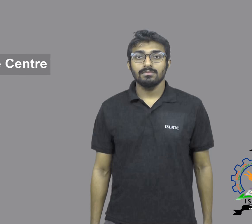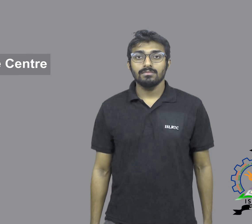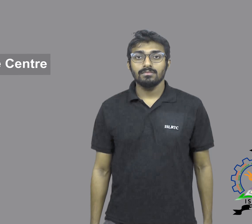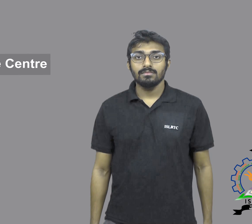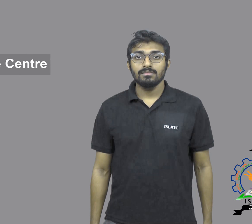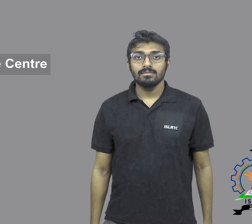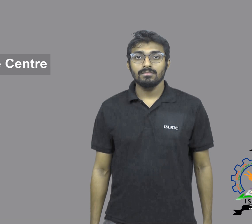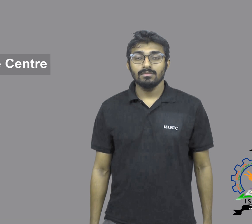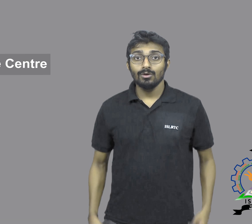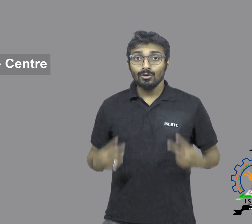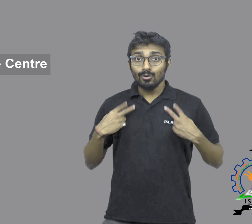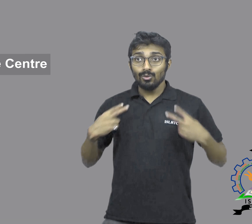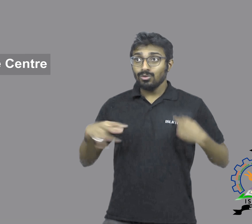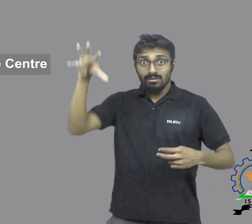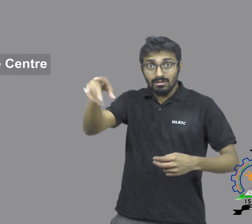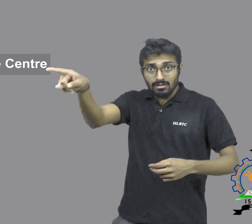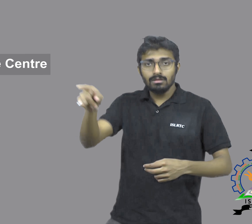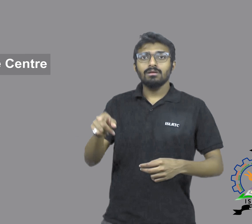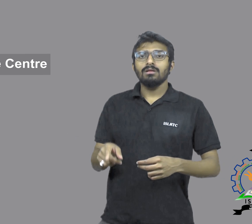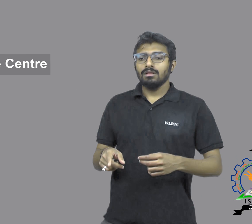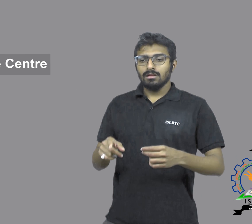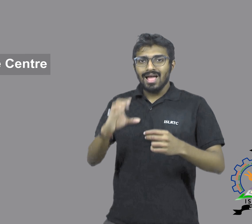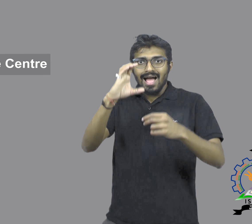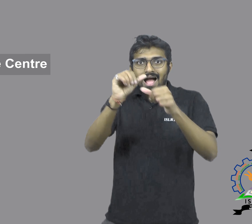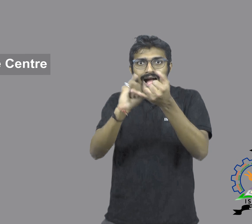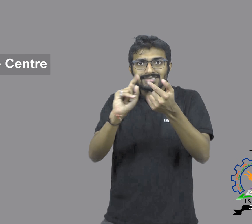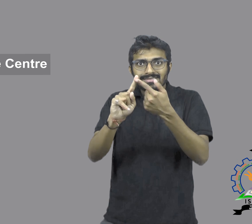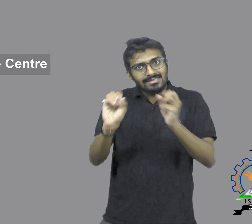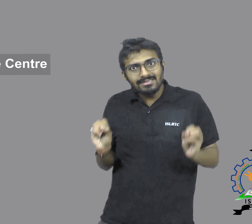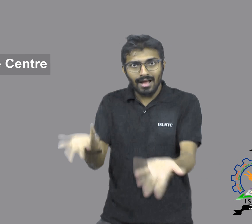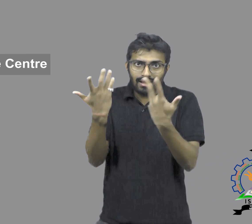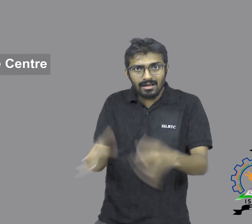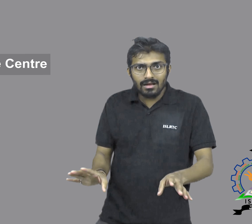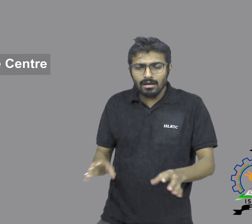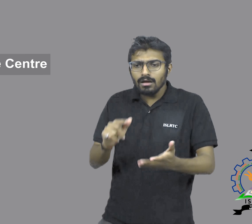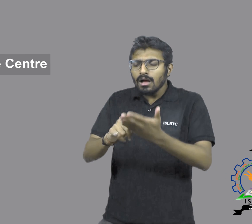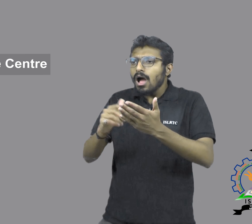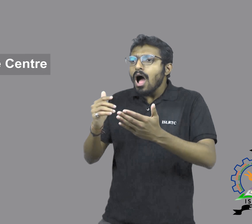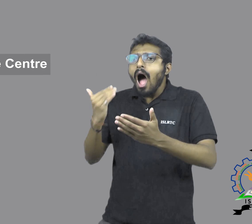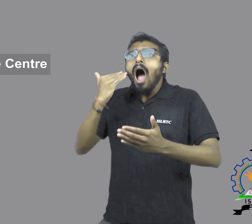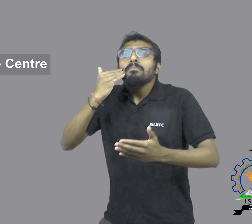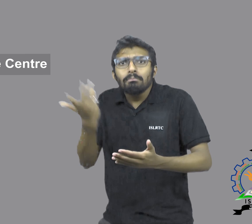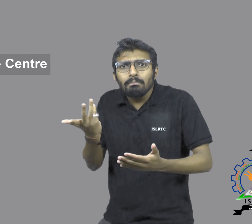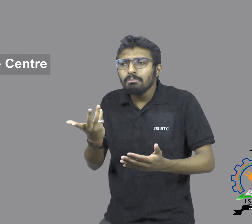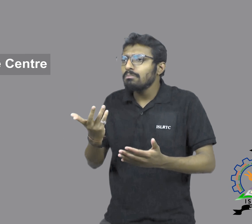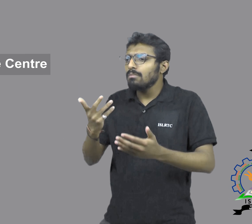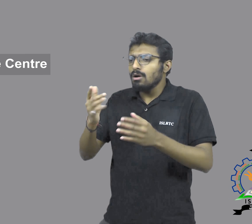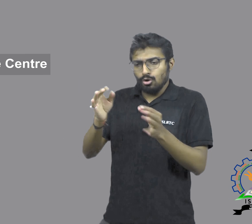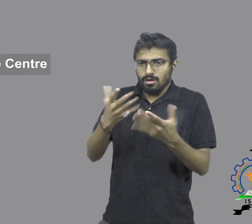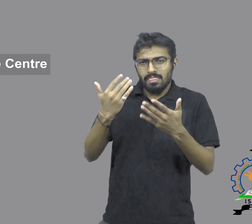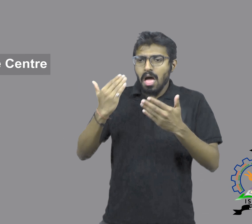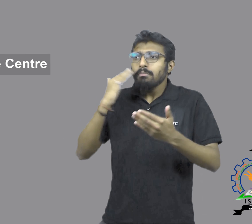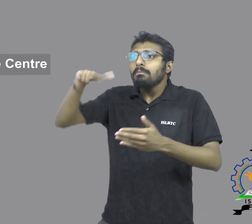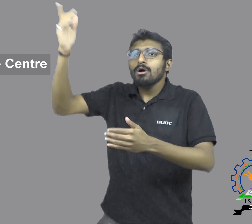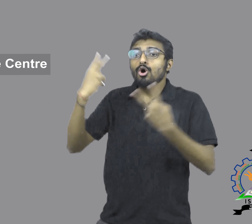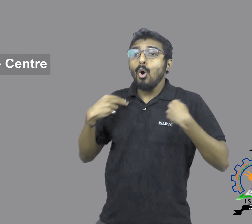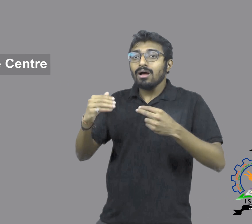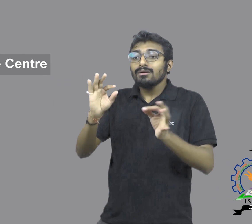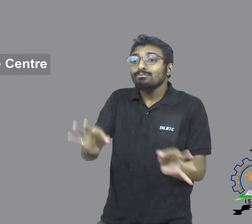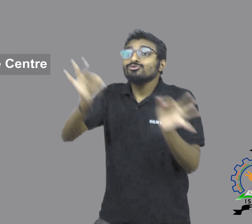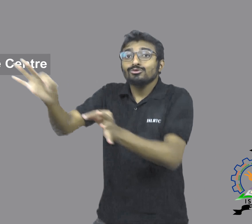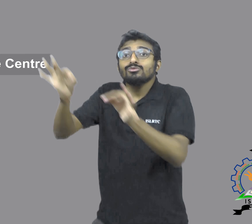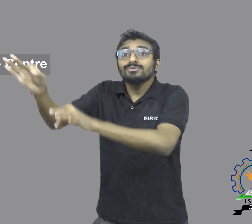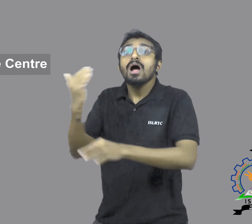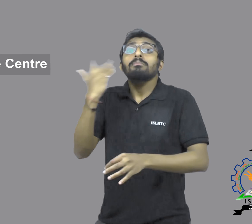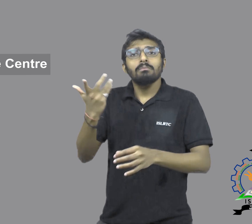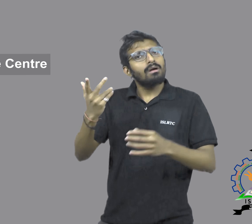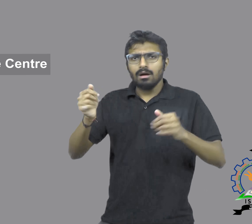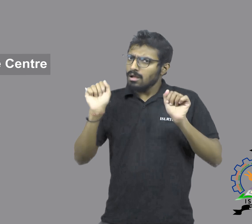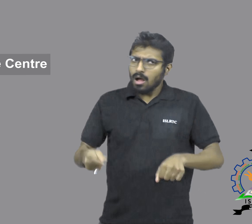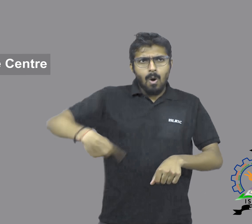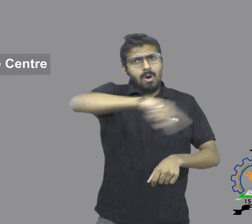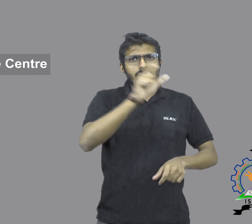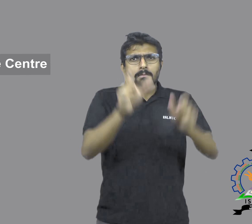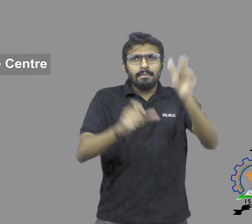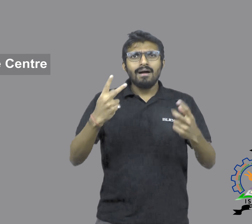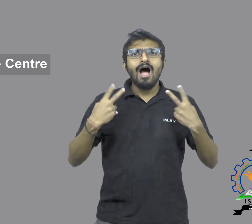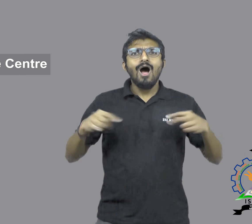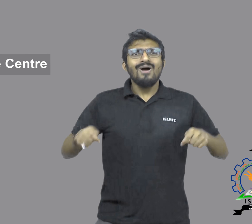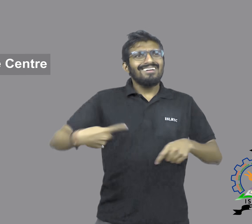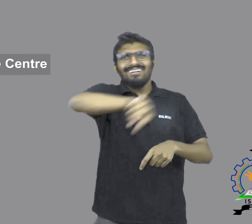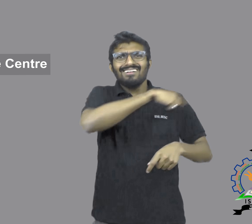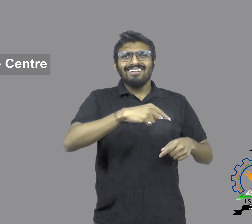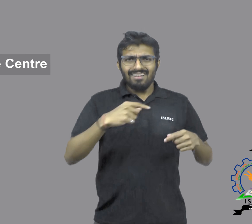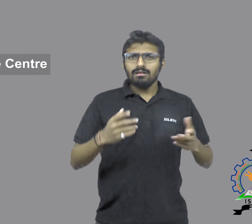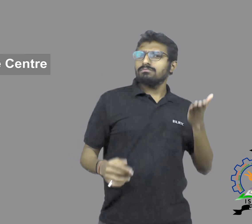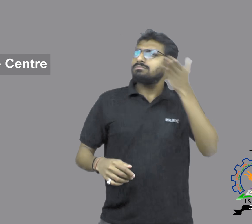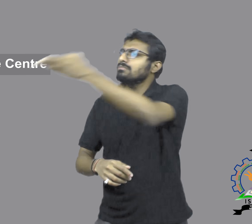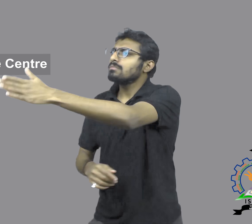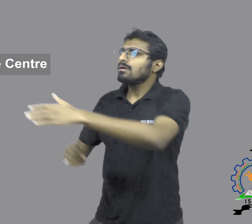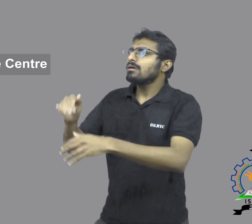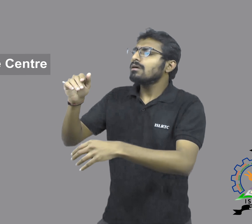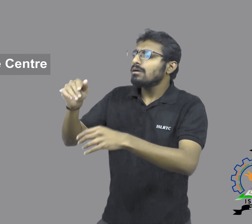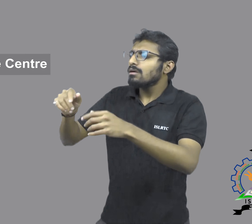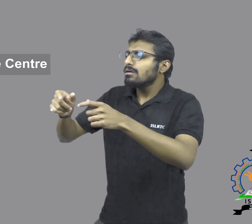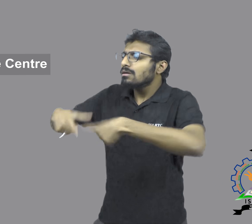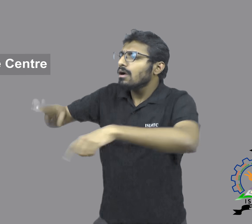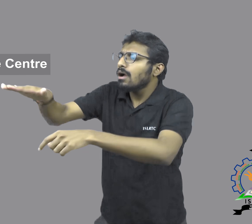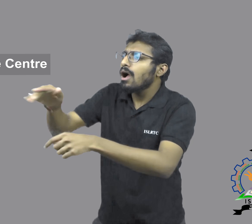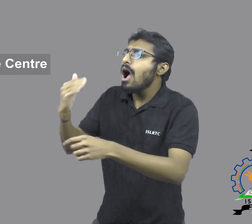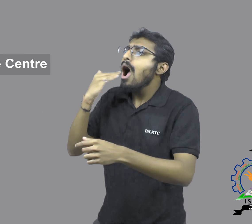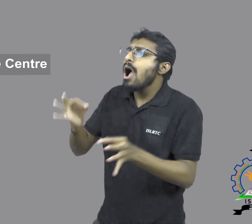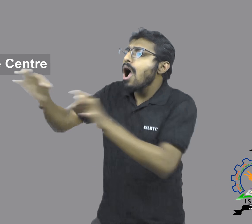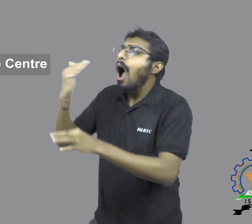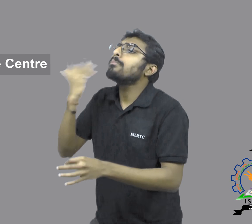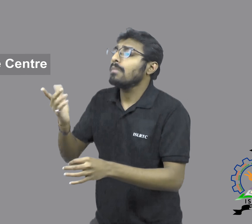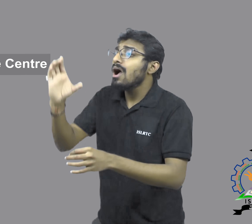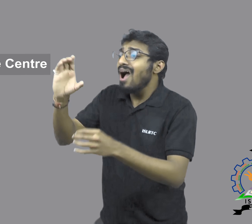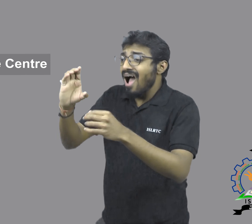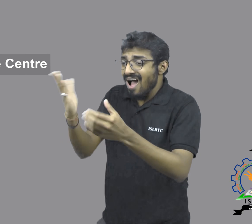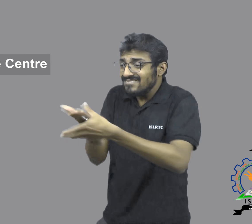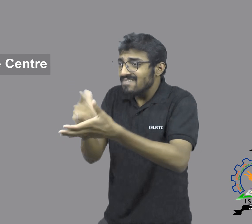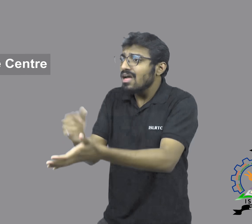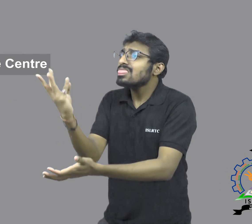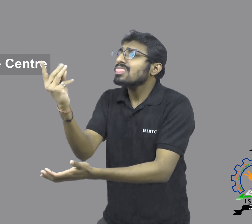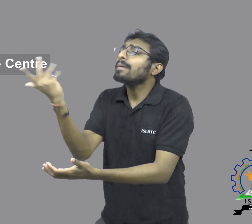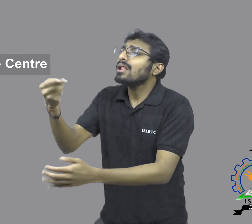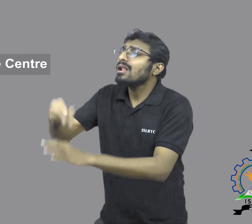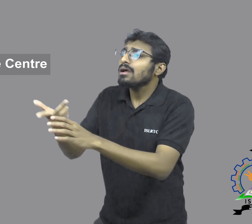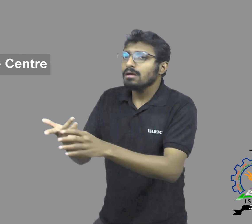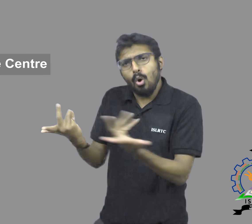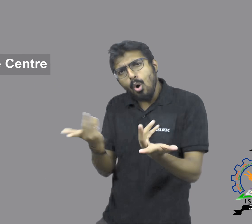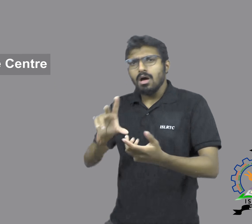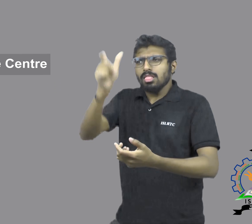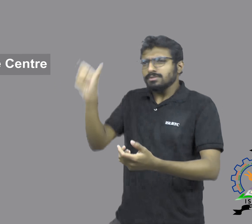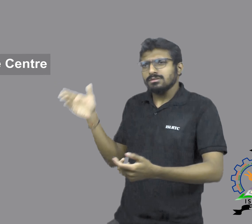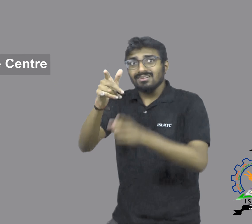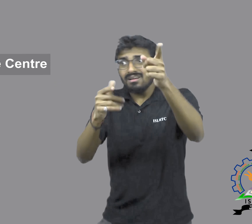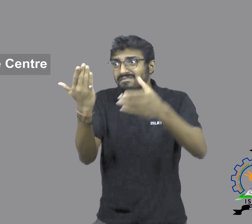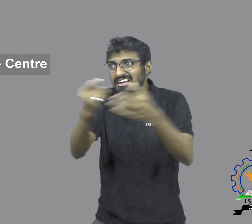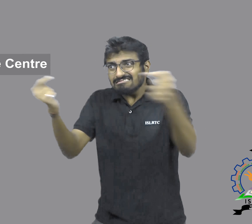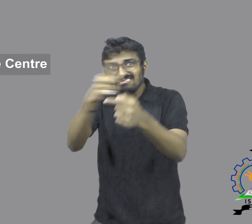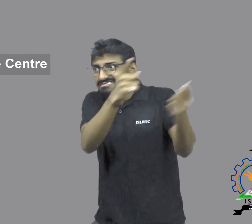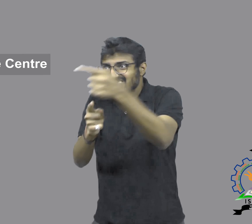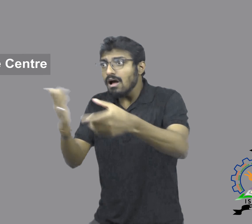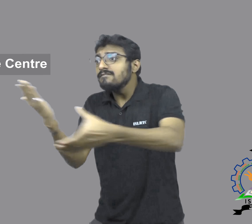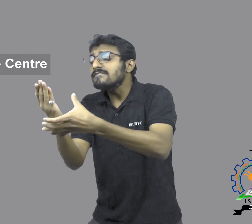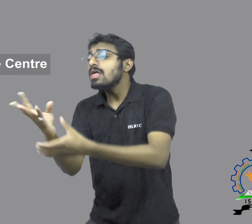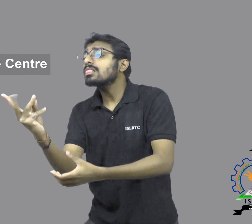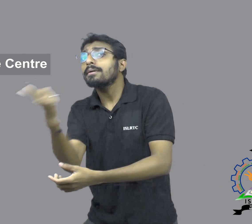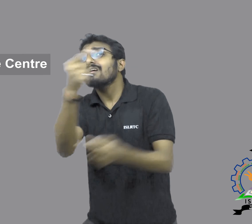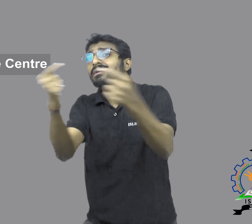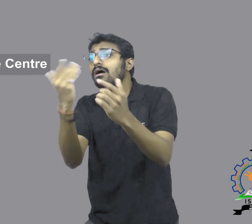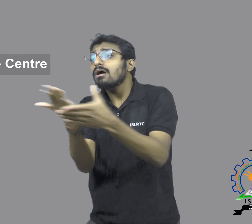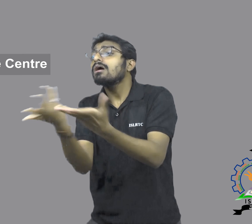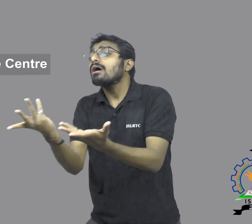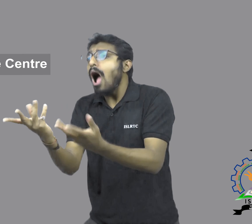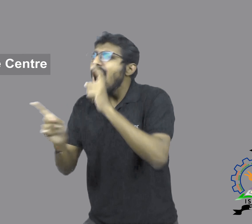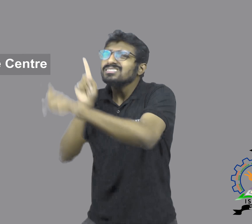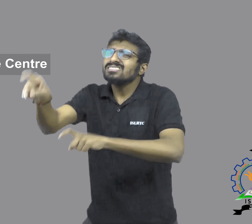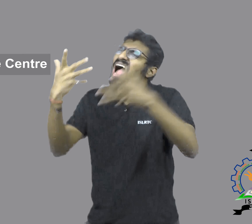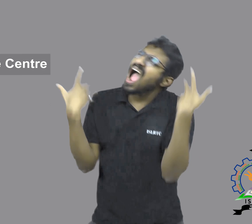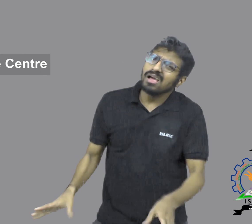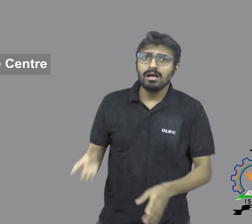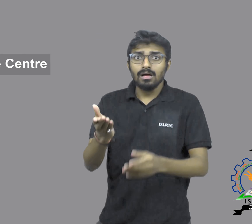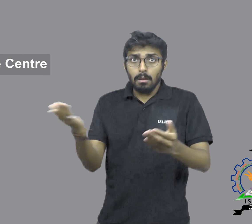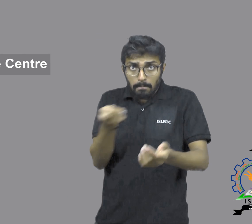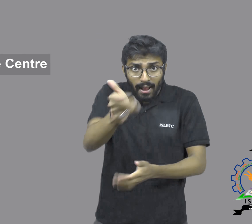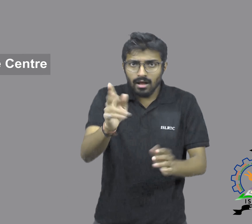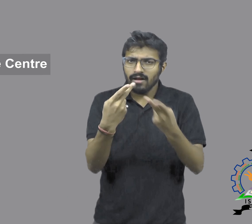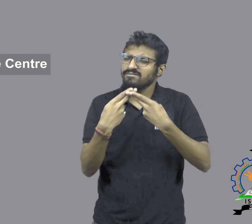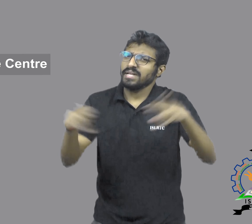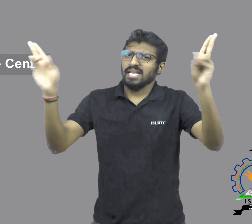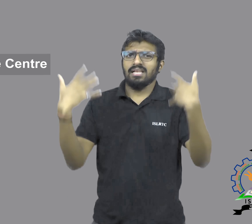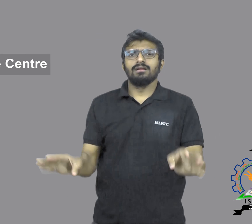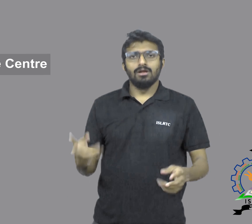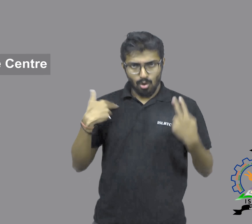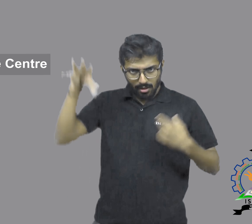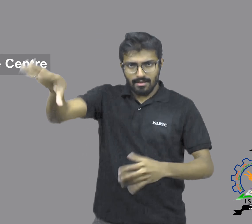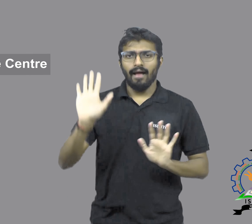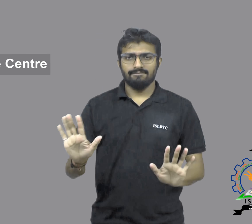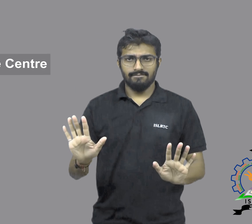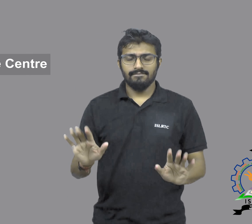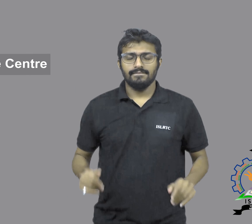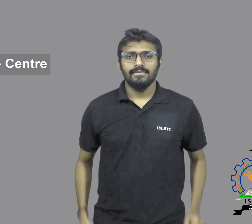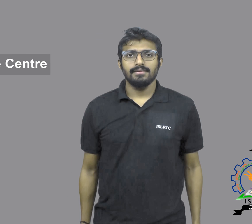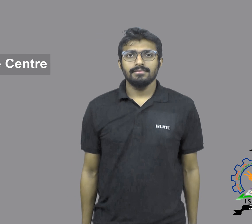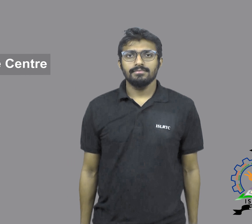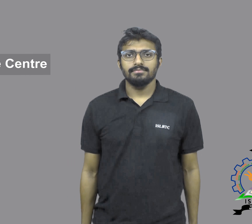Judicial Service Centre